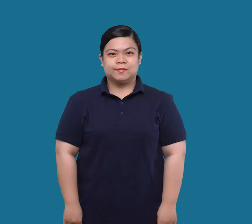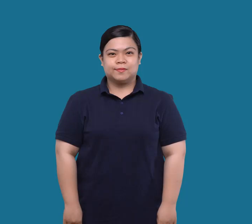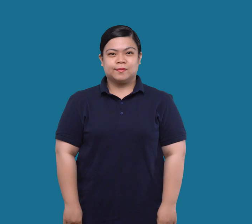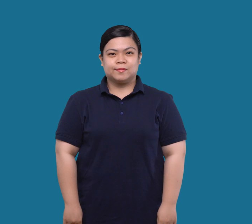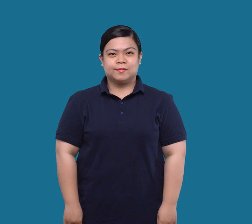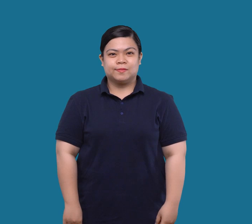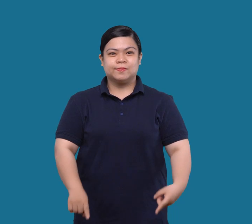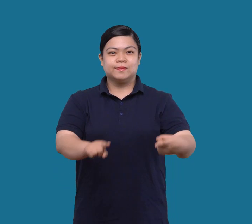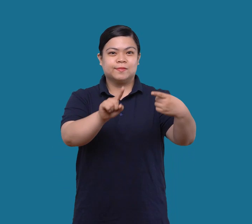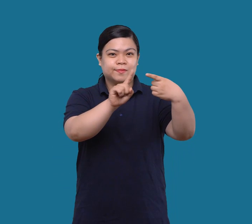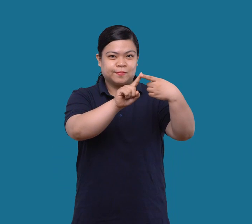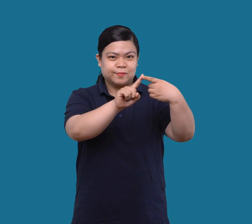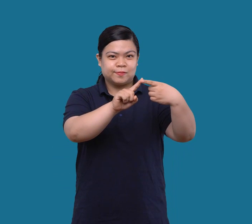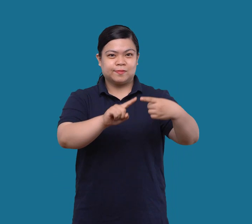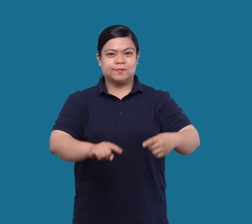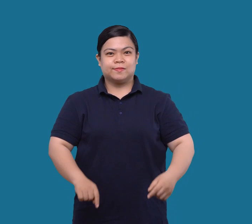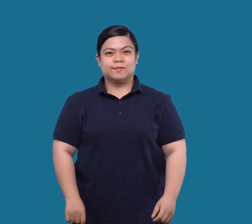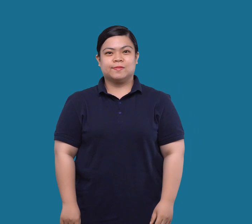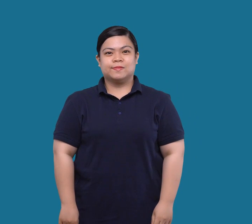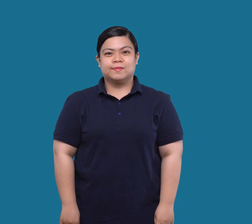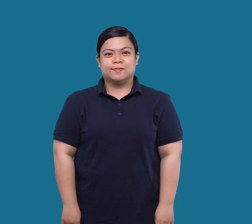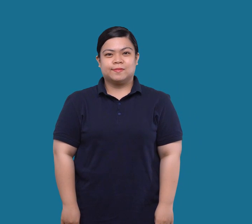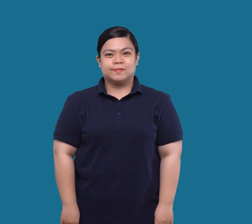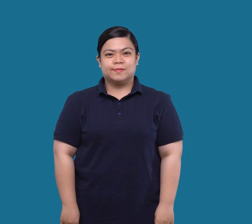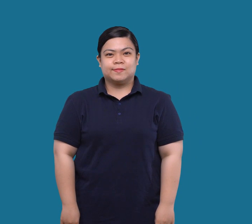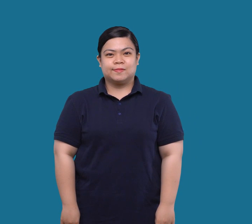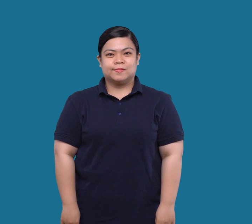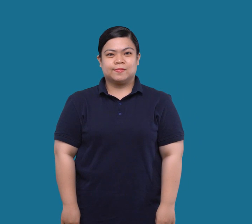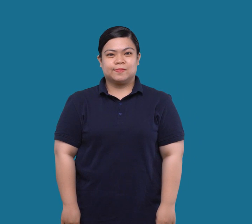một là